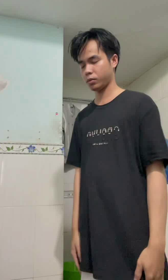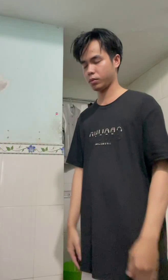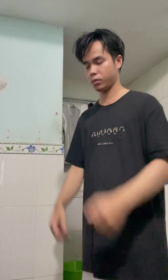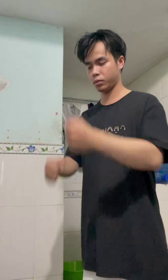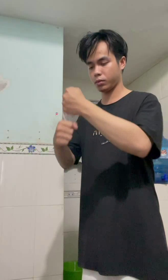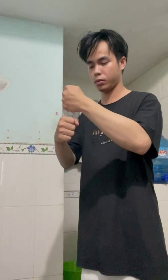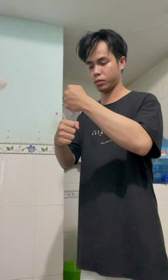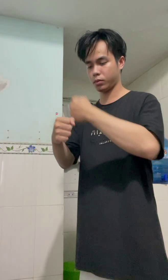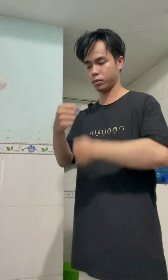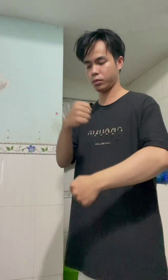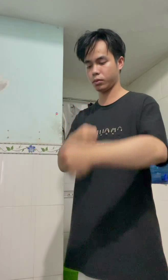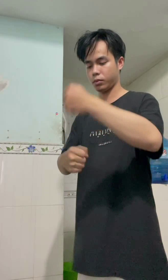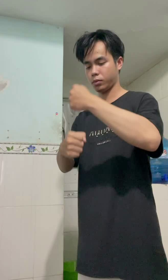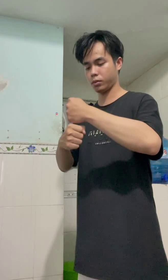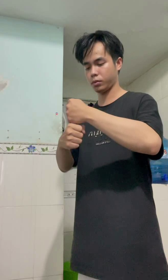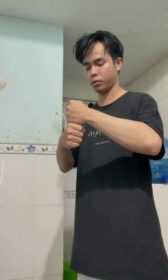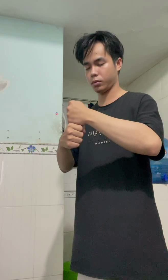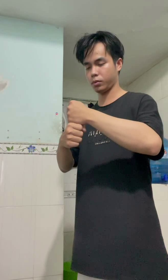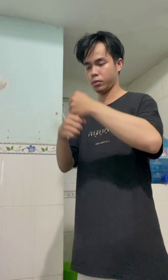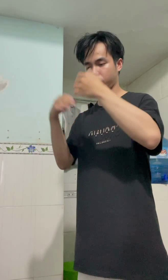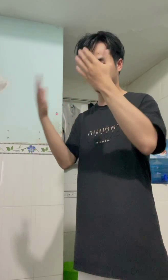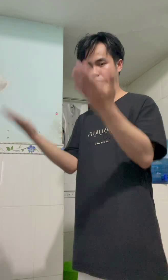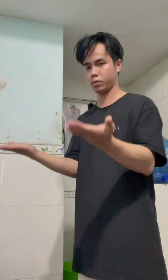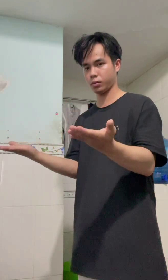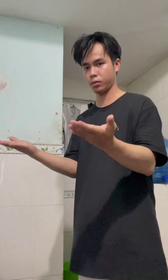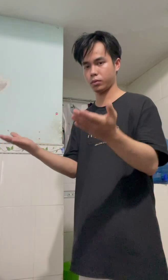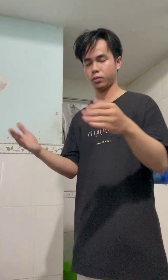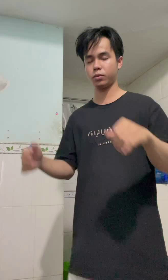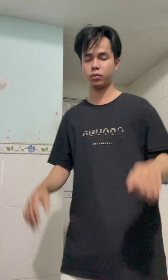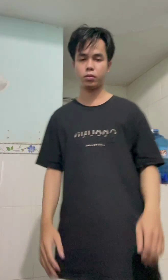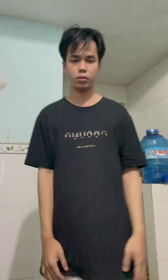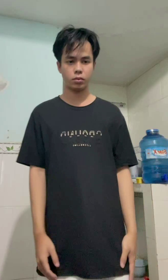nam nay